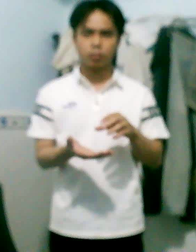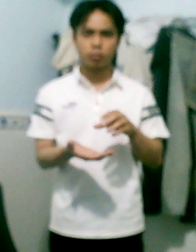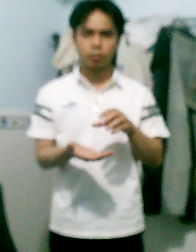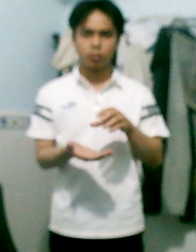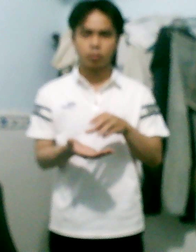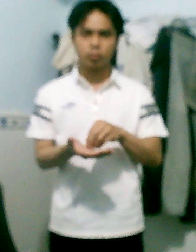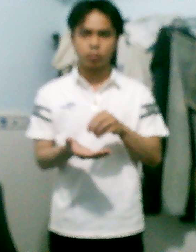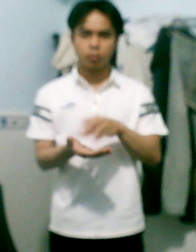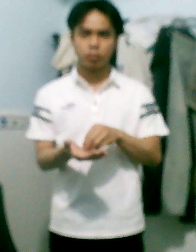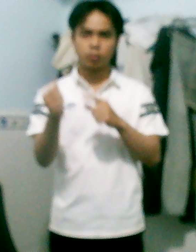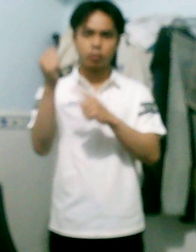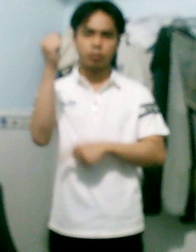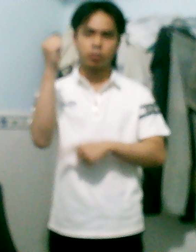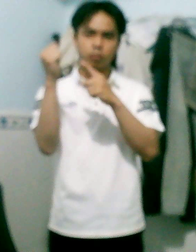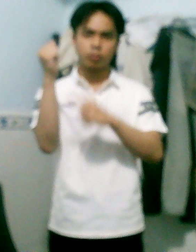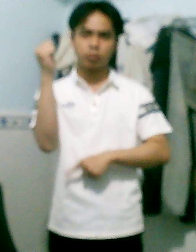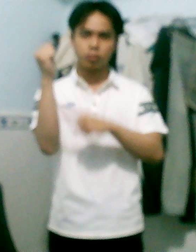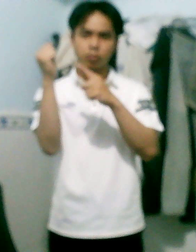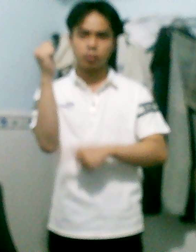tieng viet